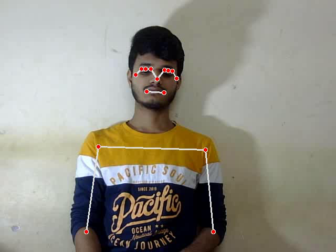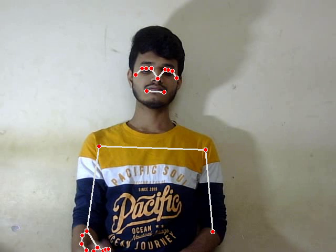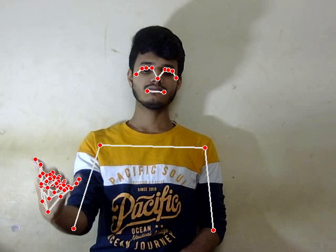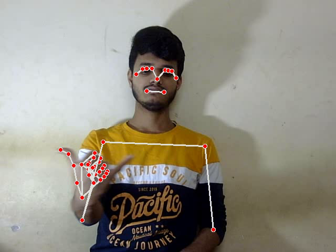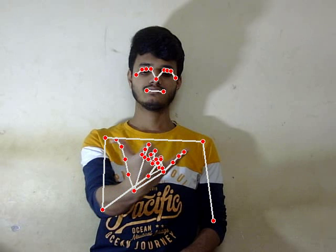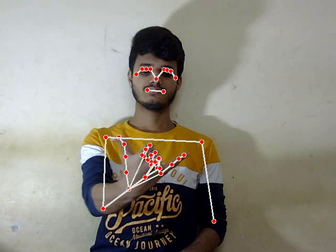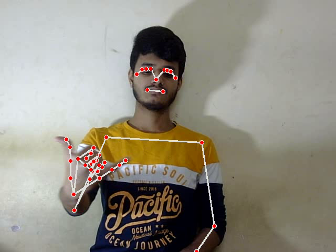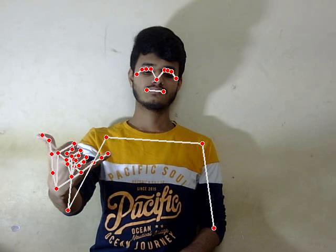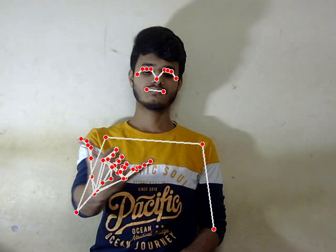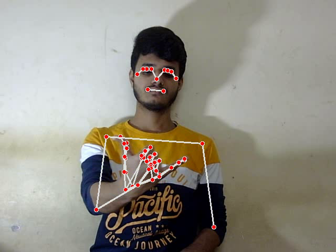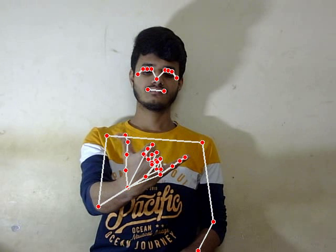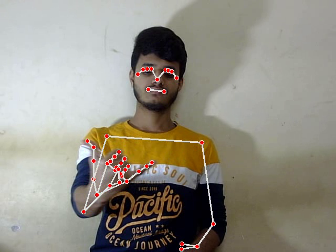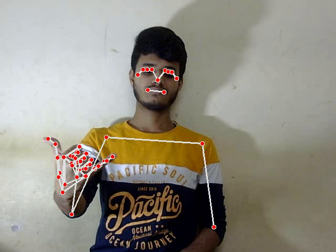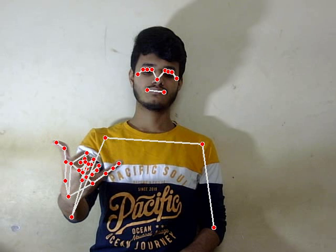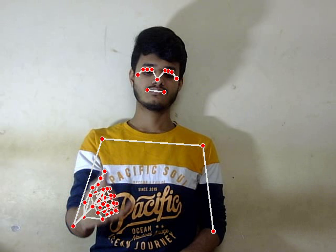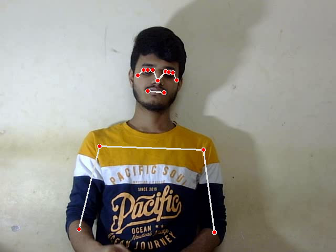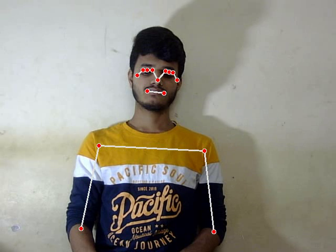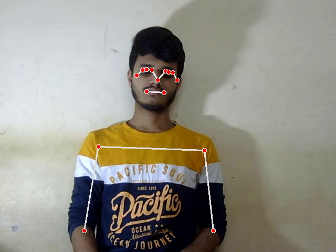same